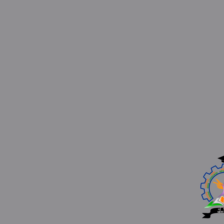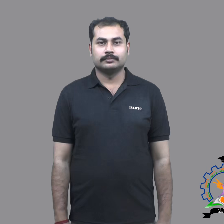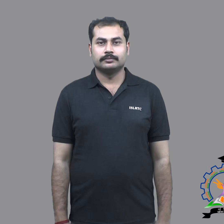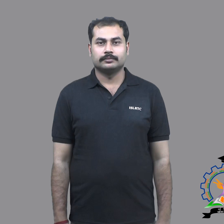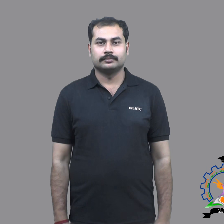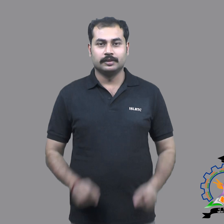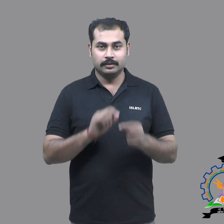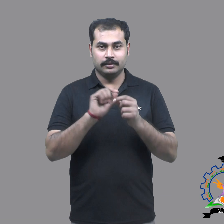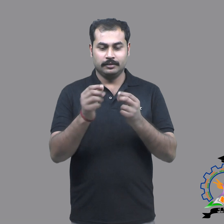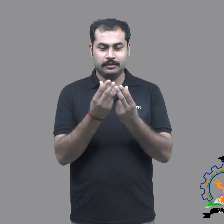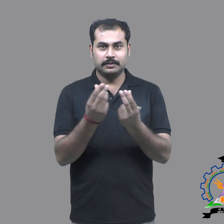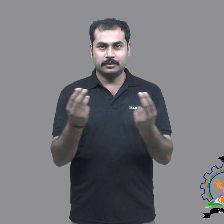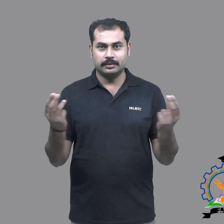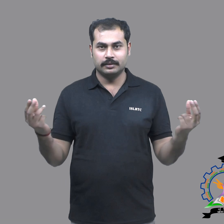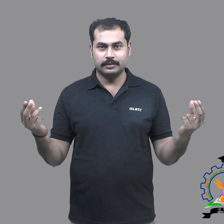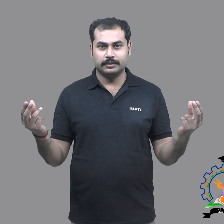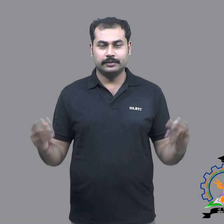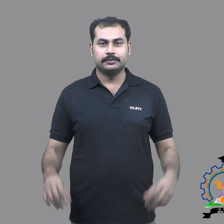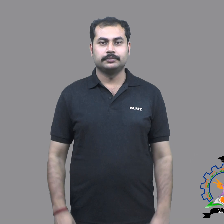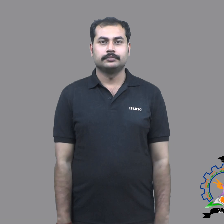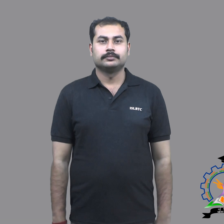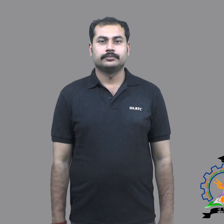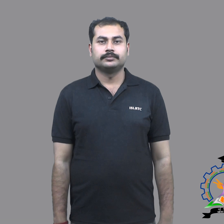Diwali